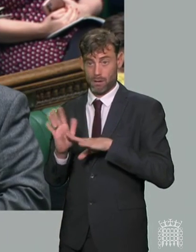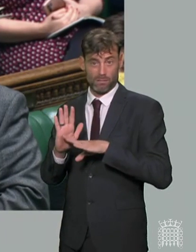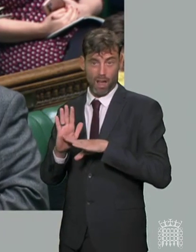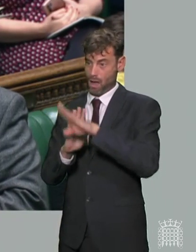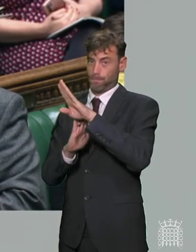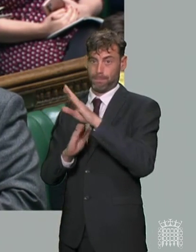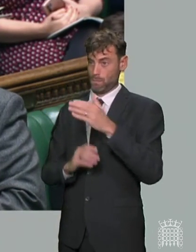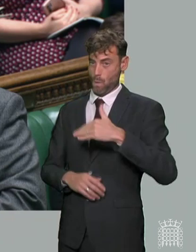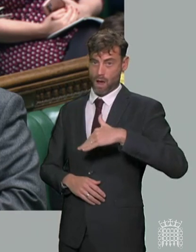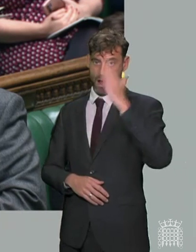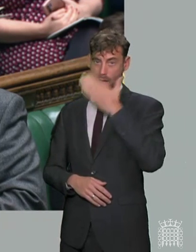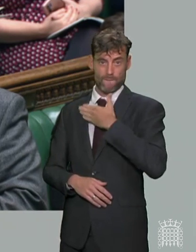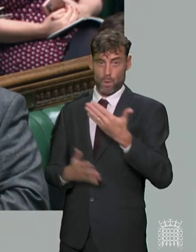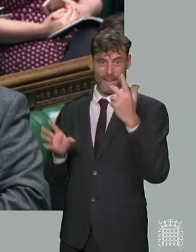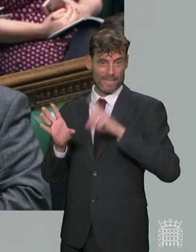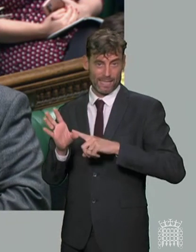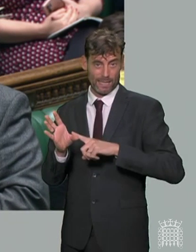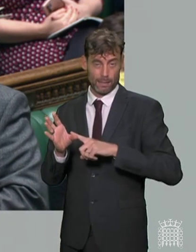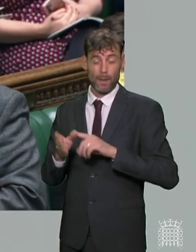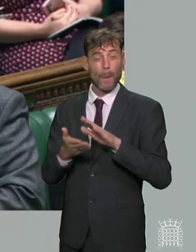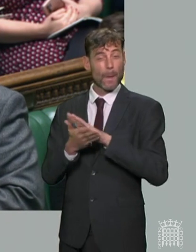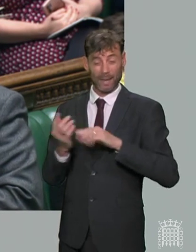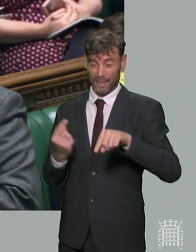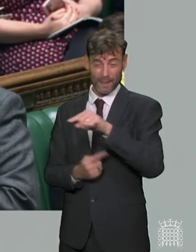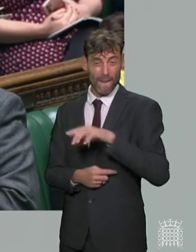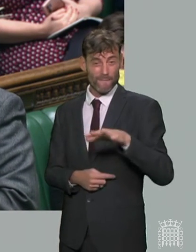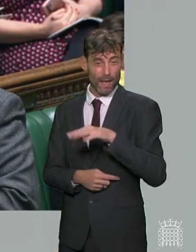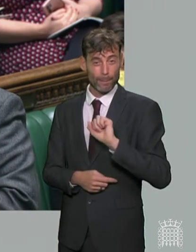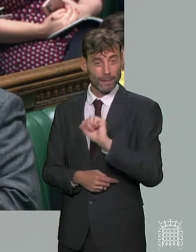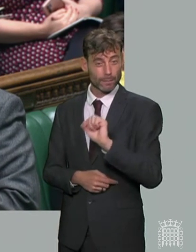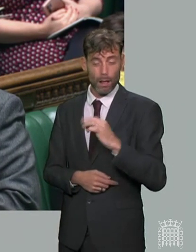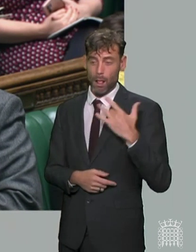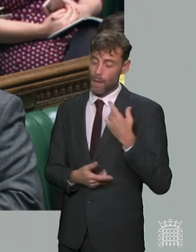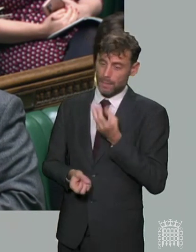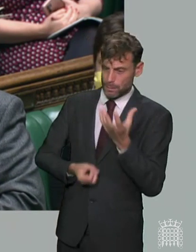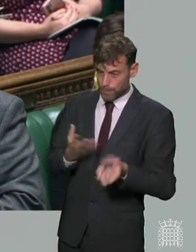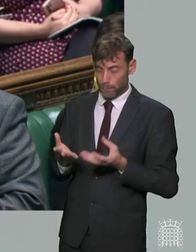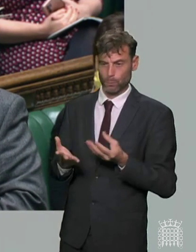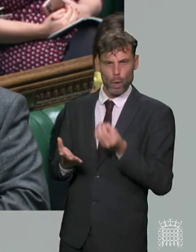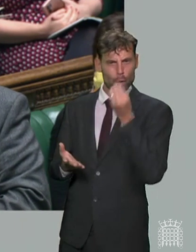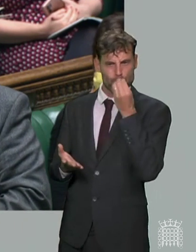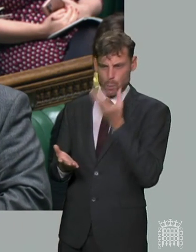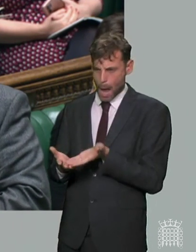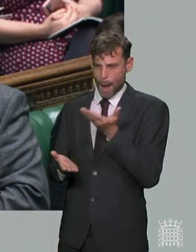For ordinary workers and families, prices are going up at the very moment when they can least afford it.